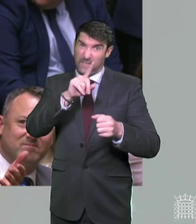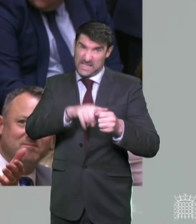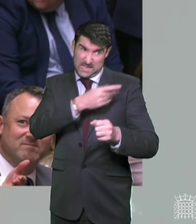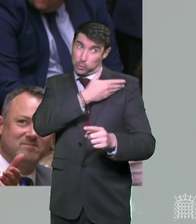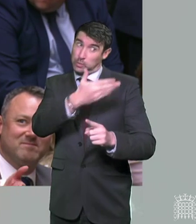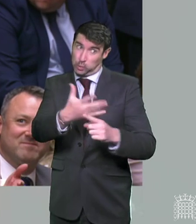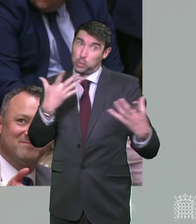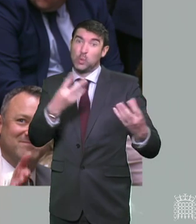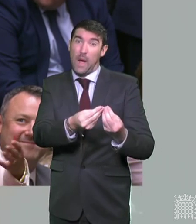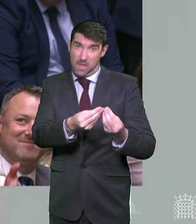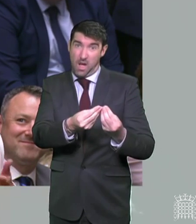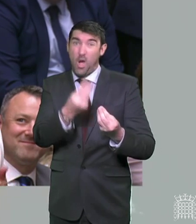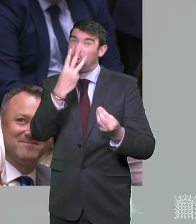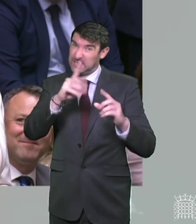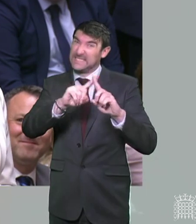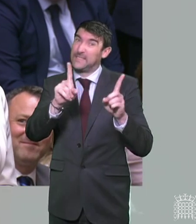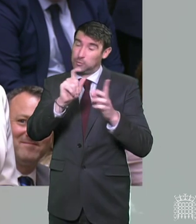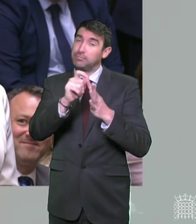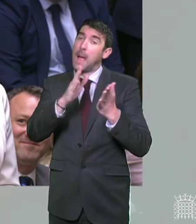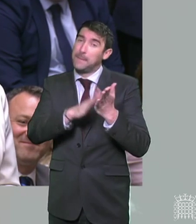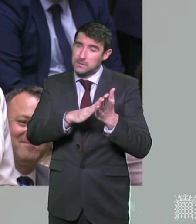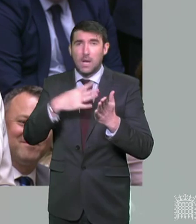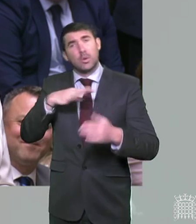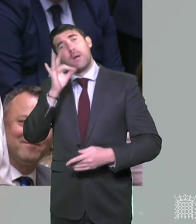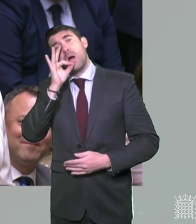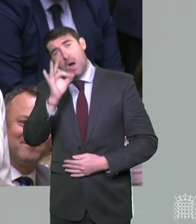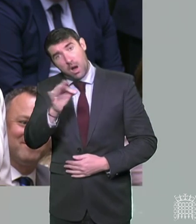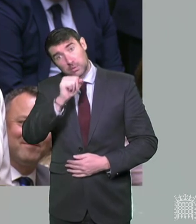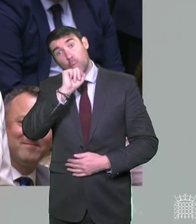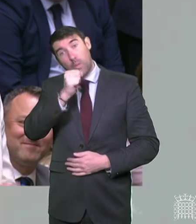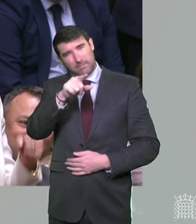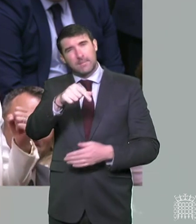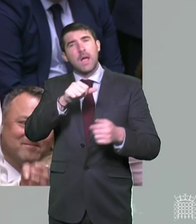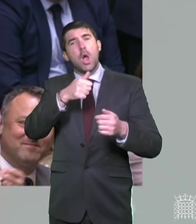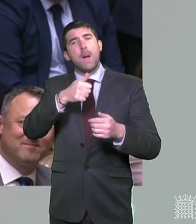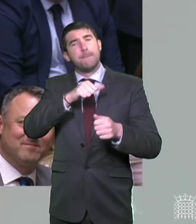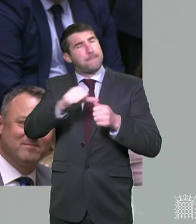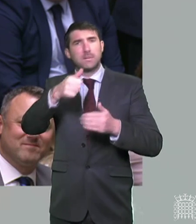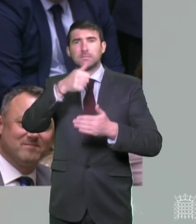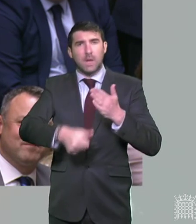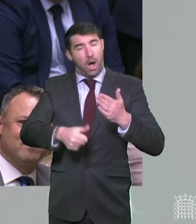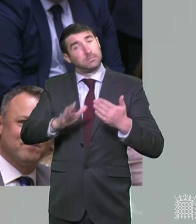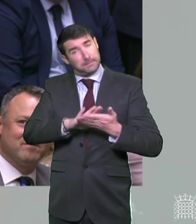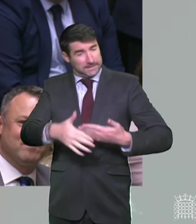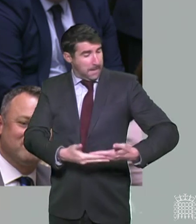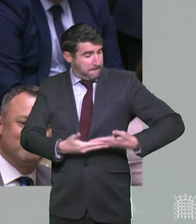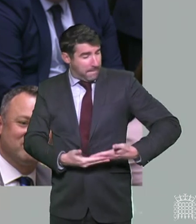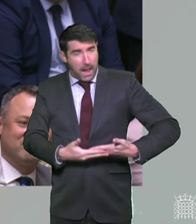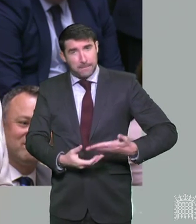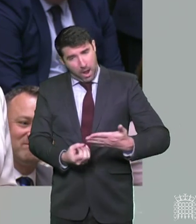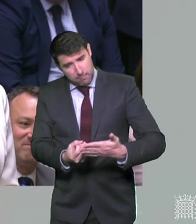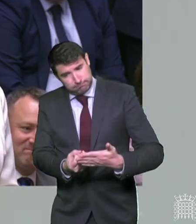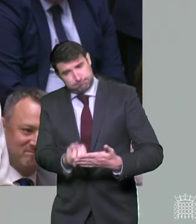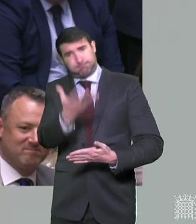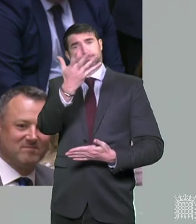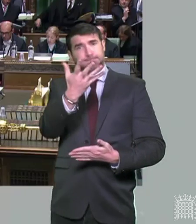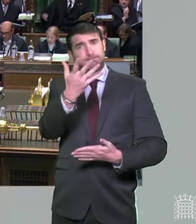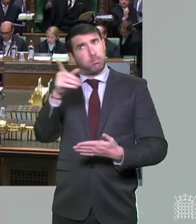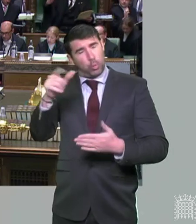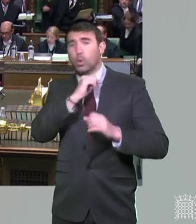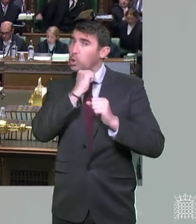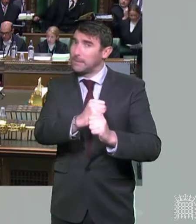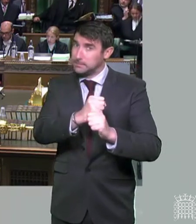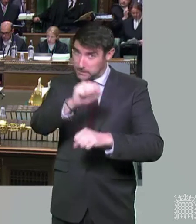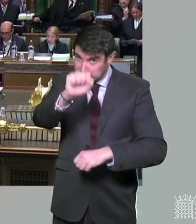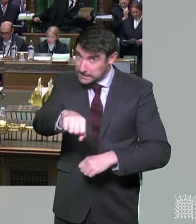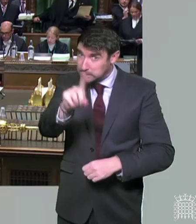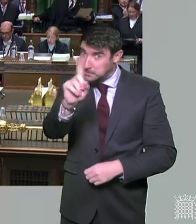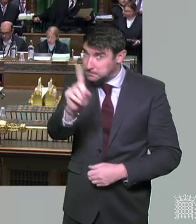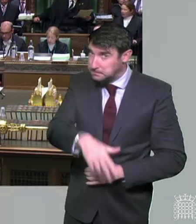Can I ask her now to renew her commitment to rolling out “The best start for life”, to give every baby the best chance of leading a fulfilling life?